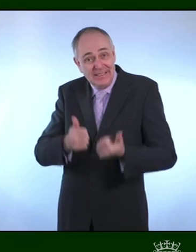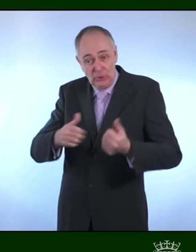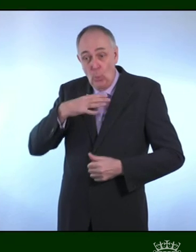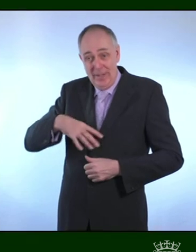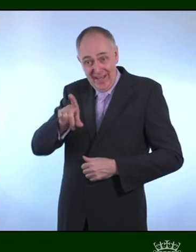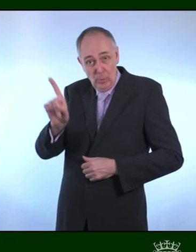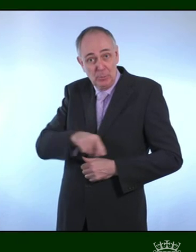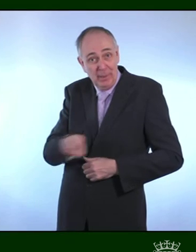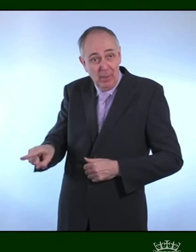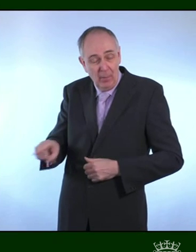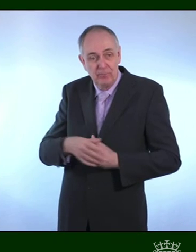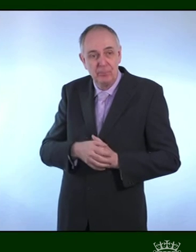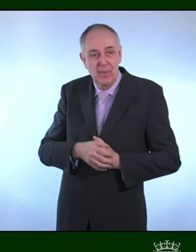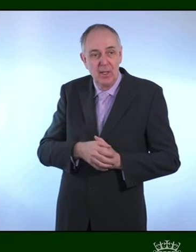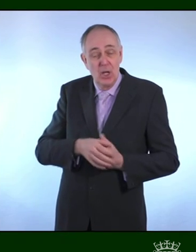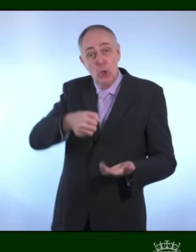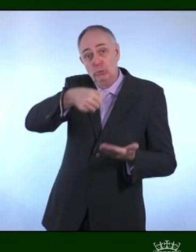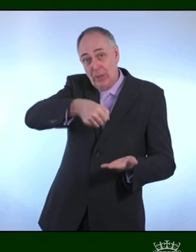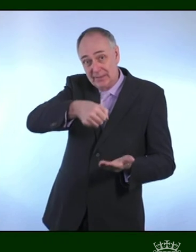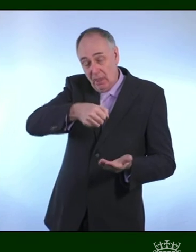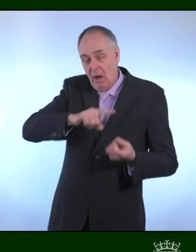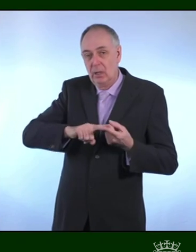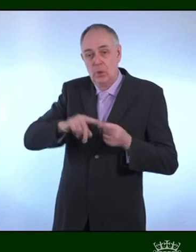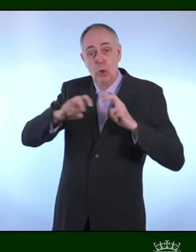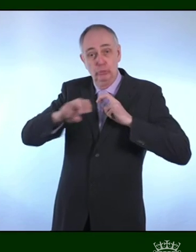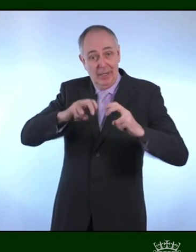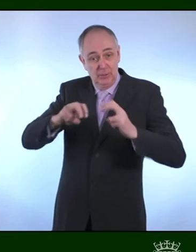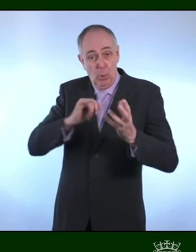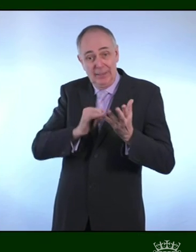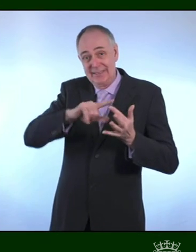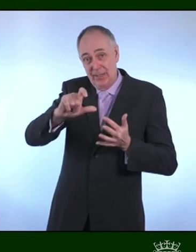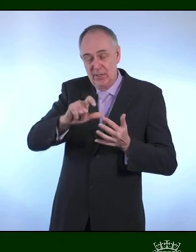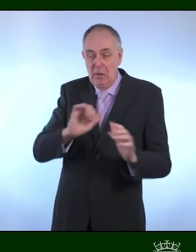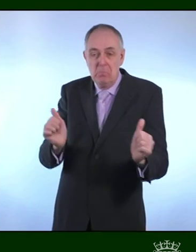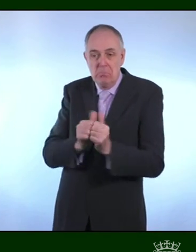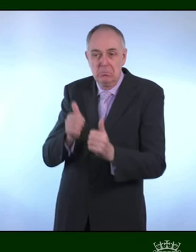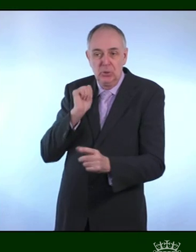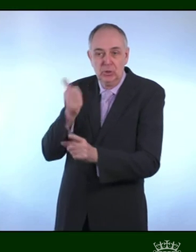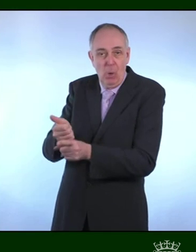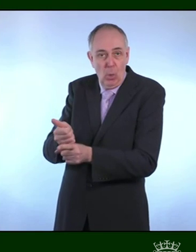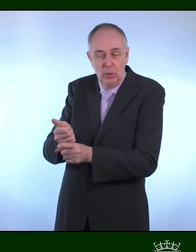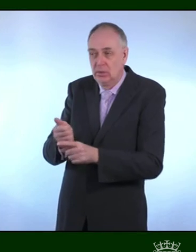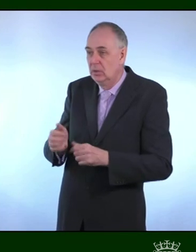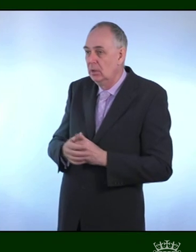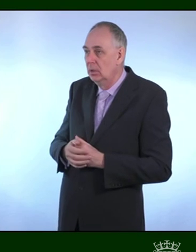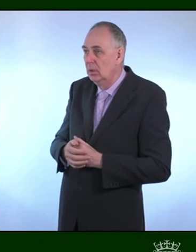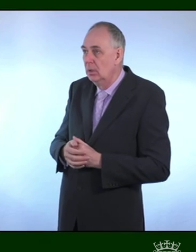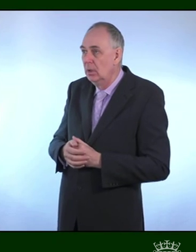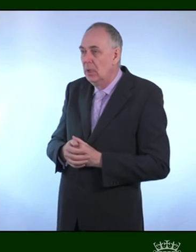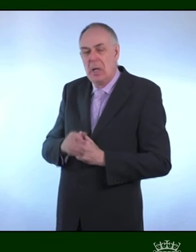The Chancellor and the Transport Secretary committed to a bespoke support package, but yesterday they wrote to industry to renege on that commitment.